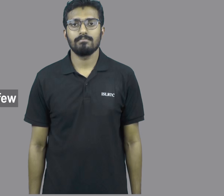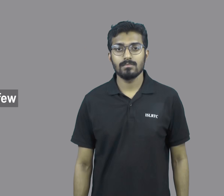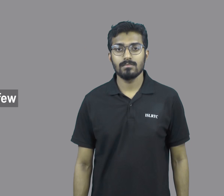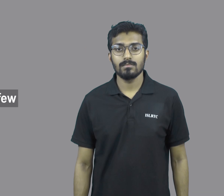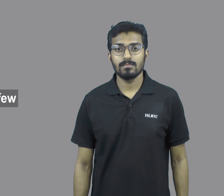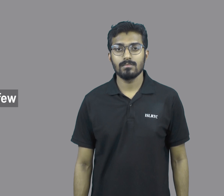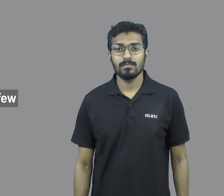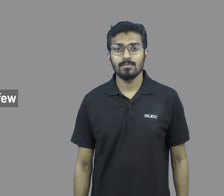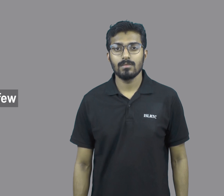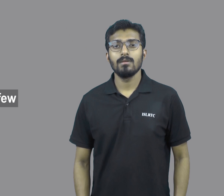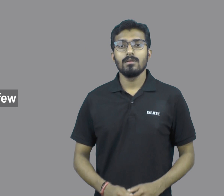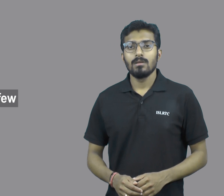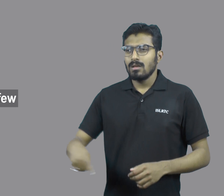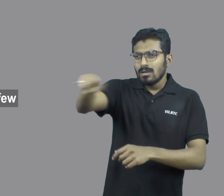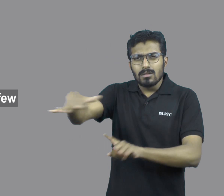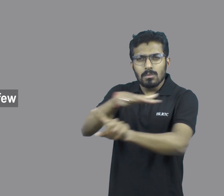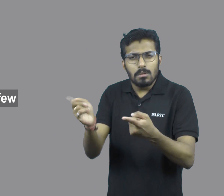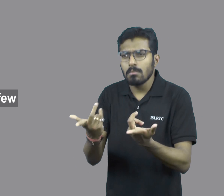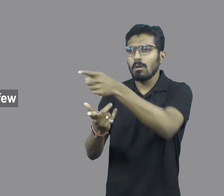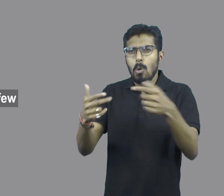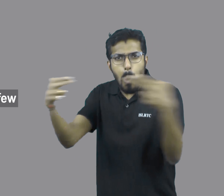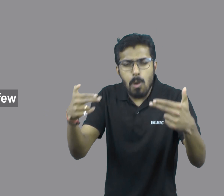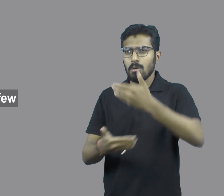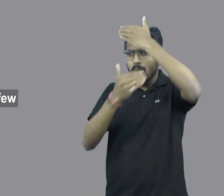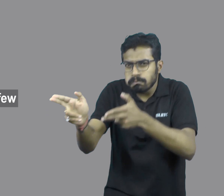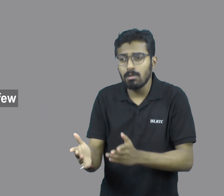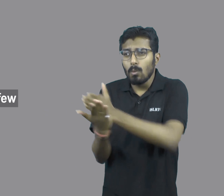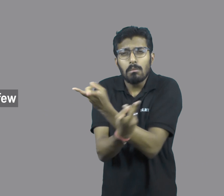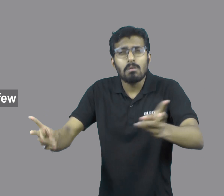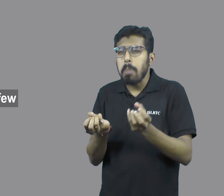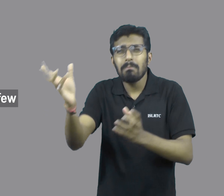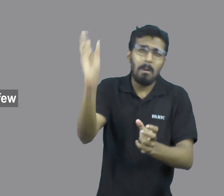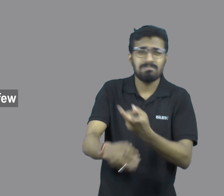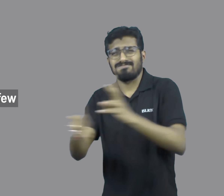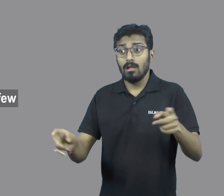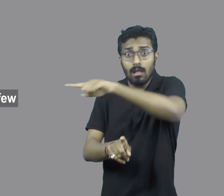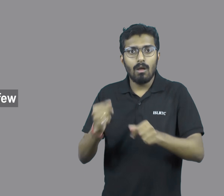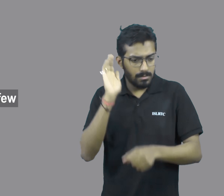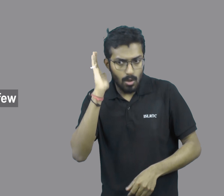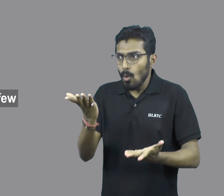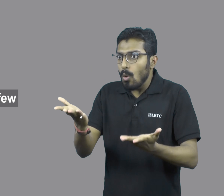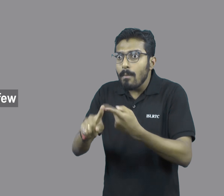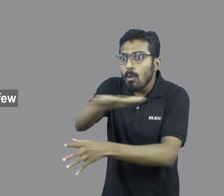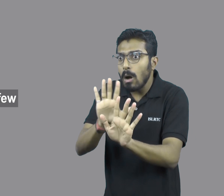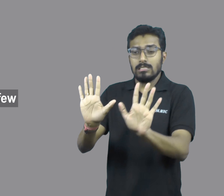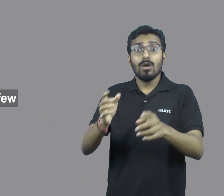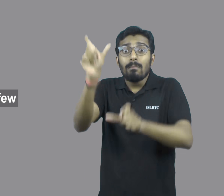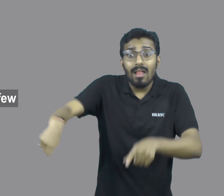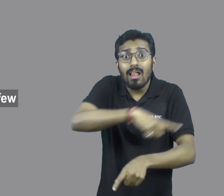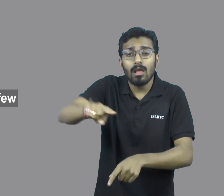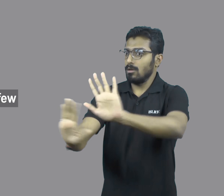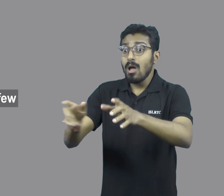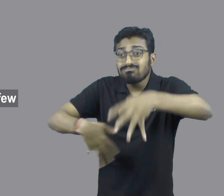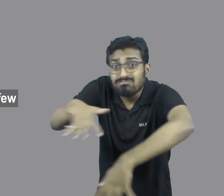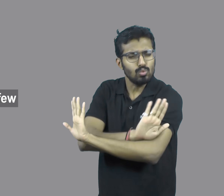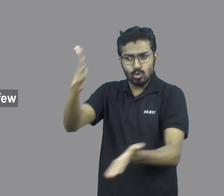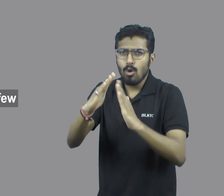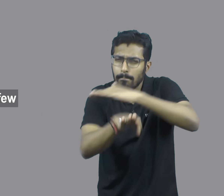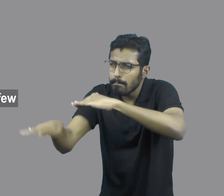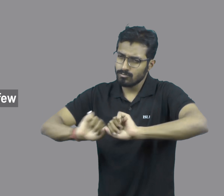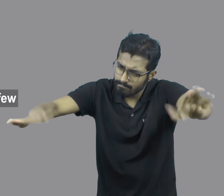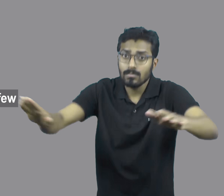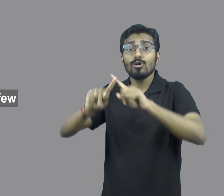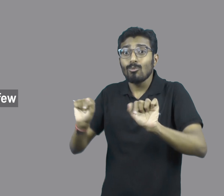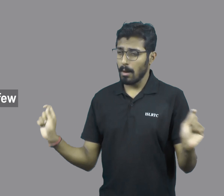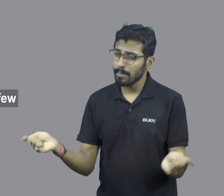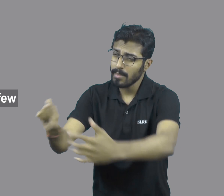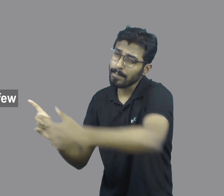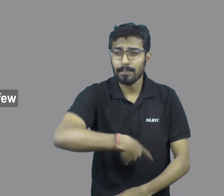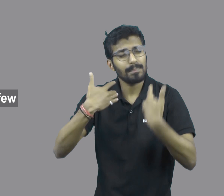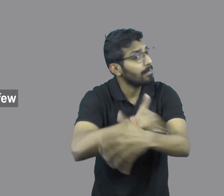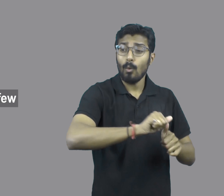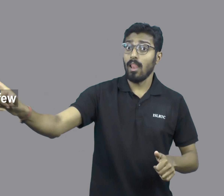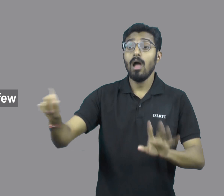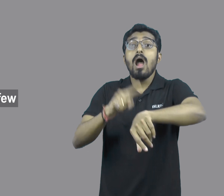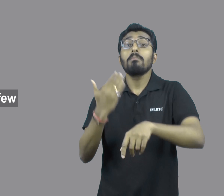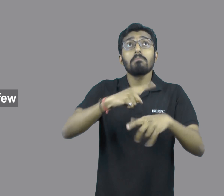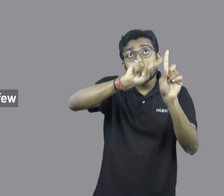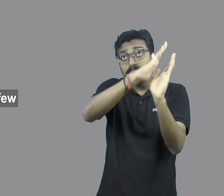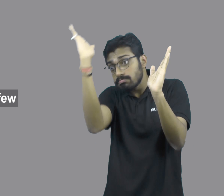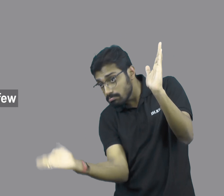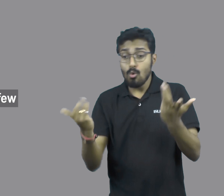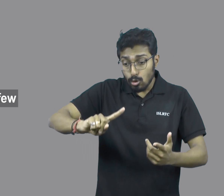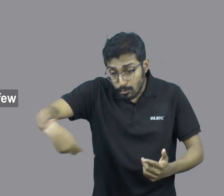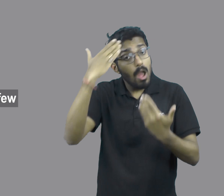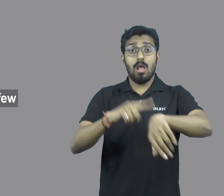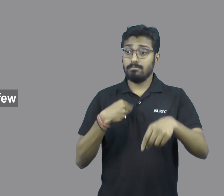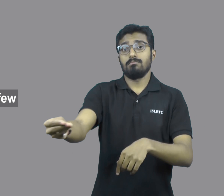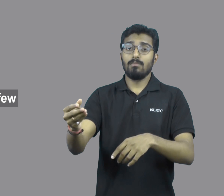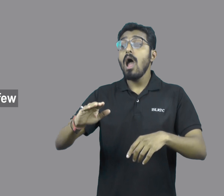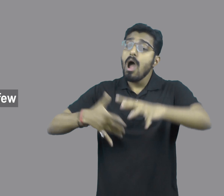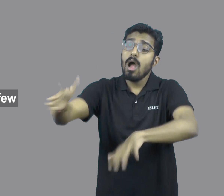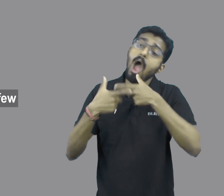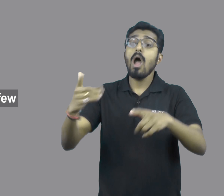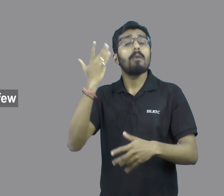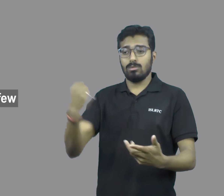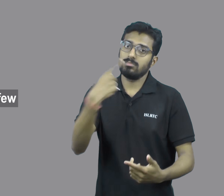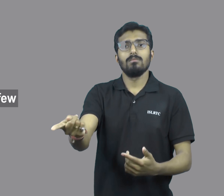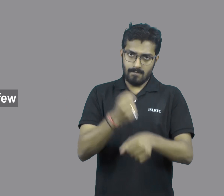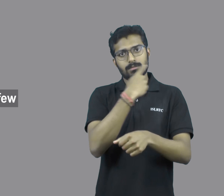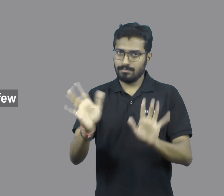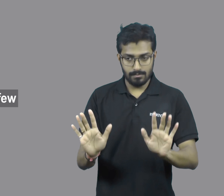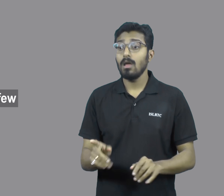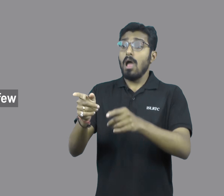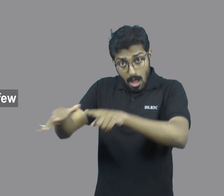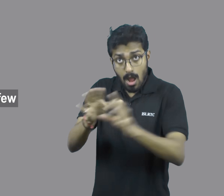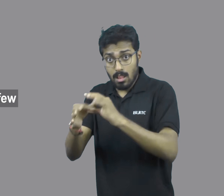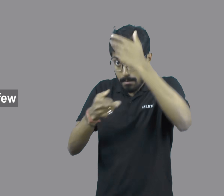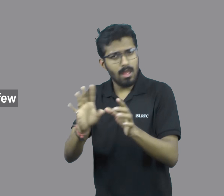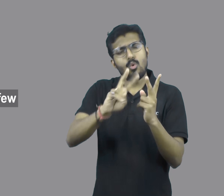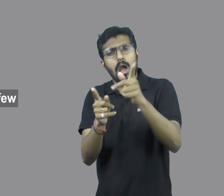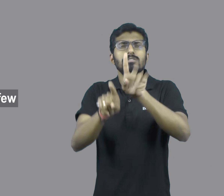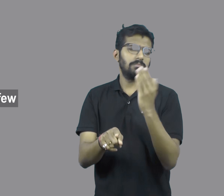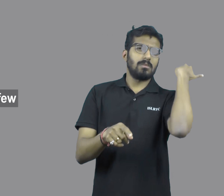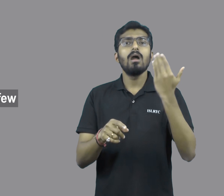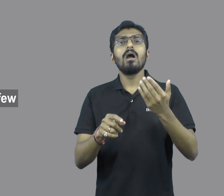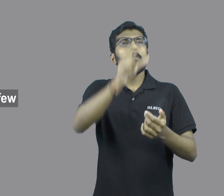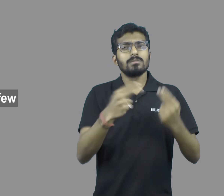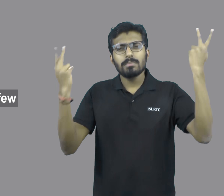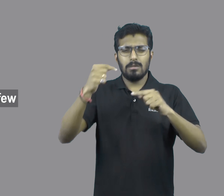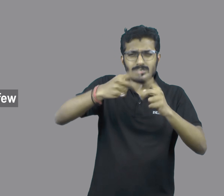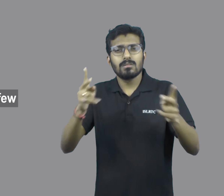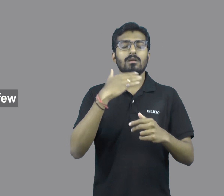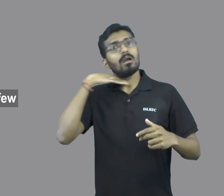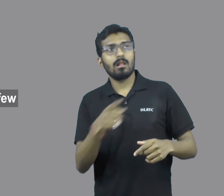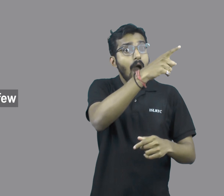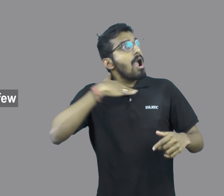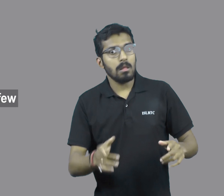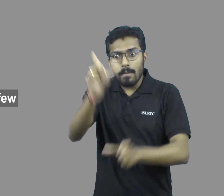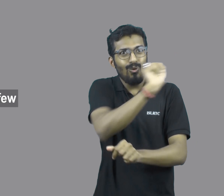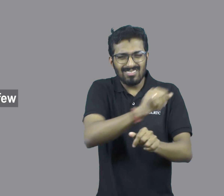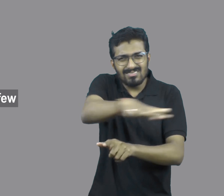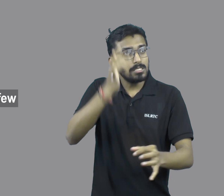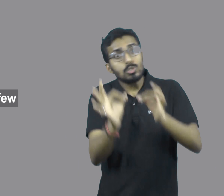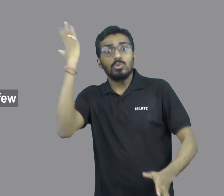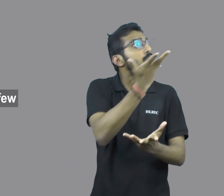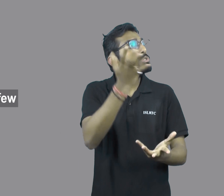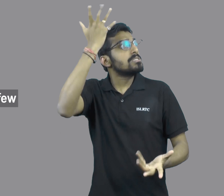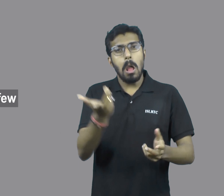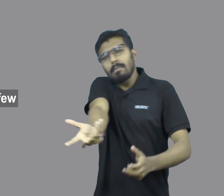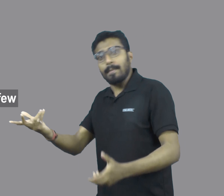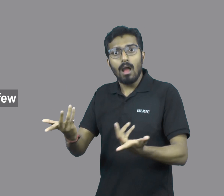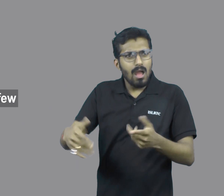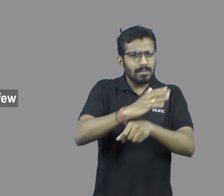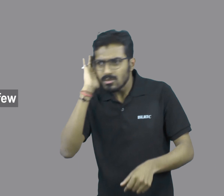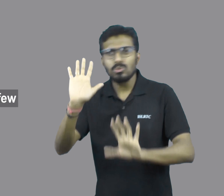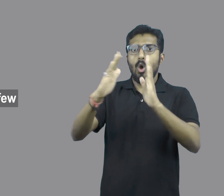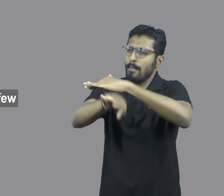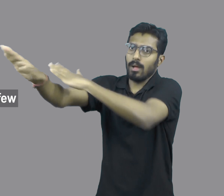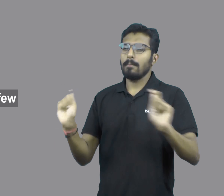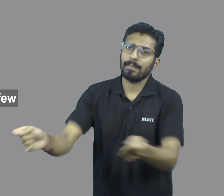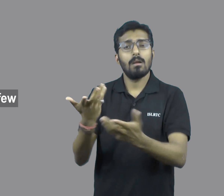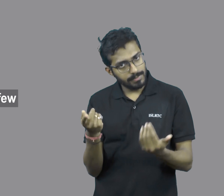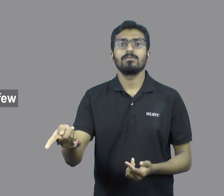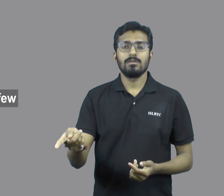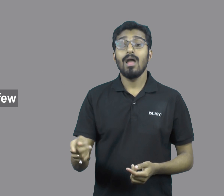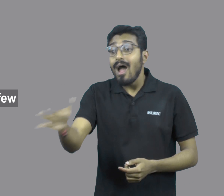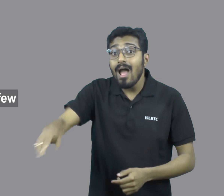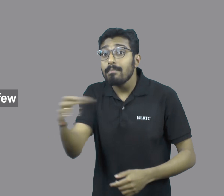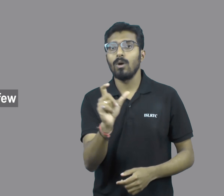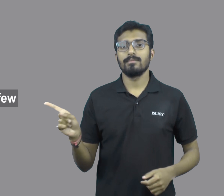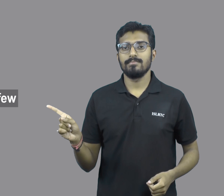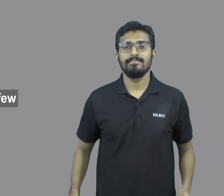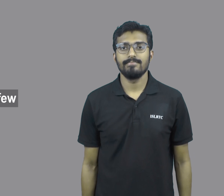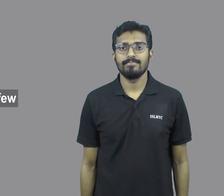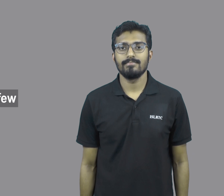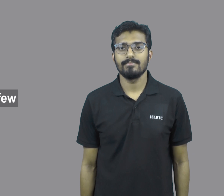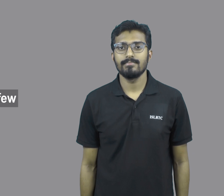Curfew